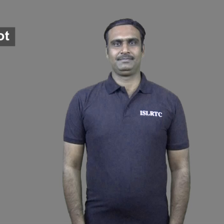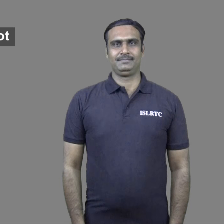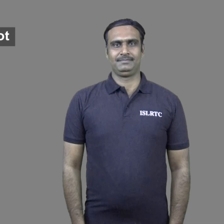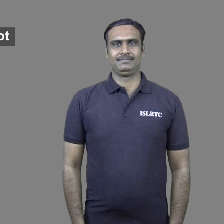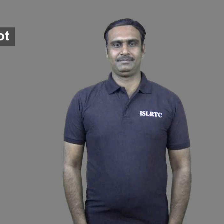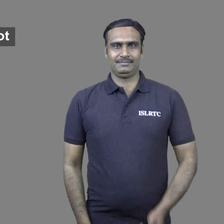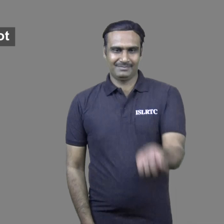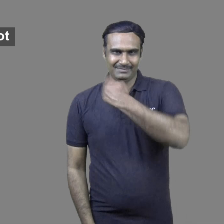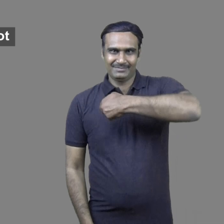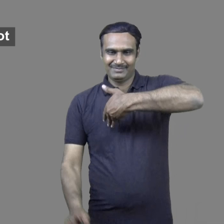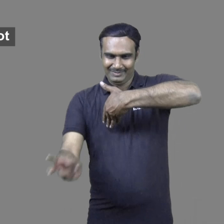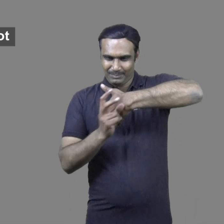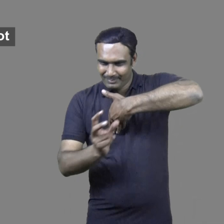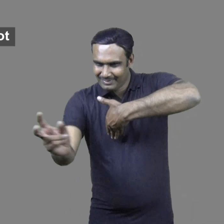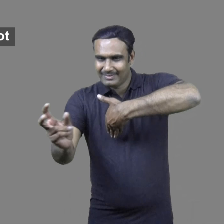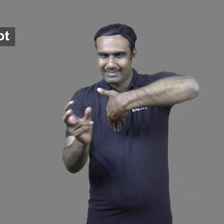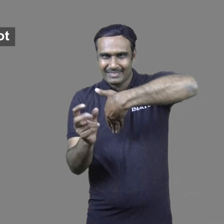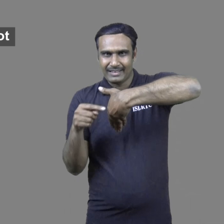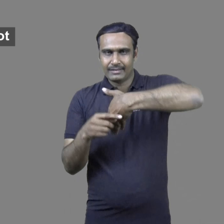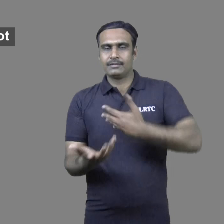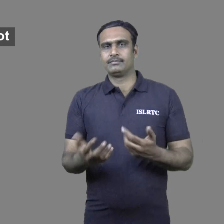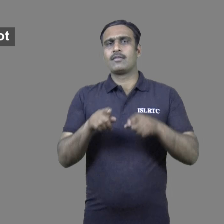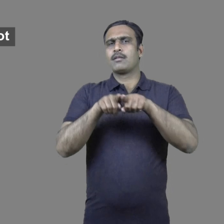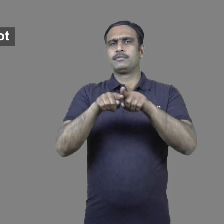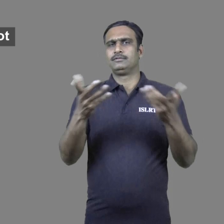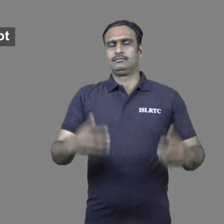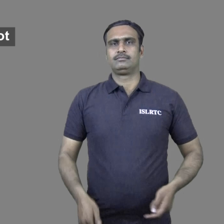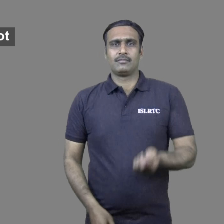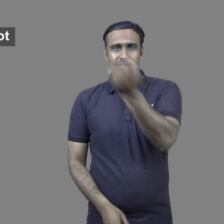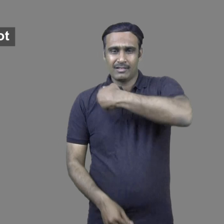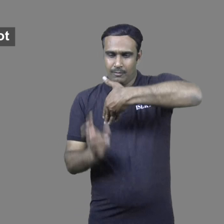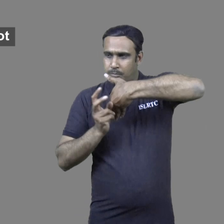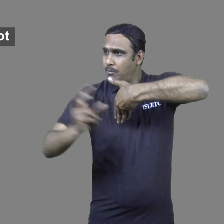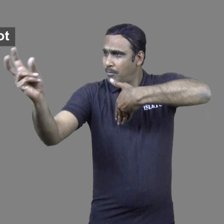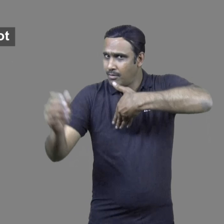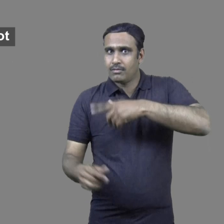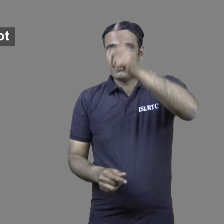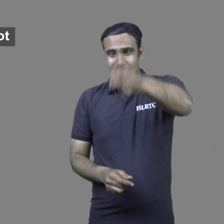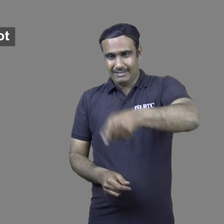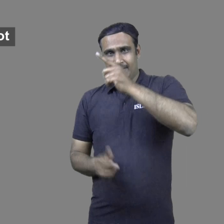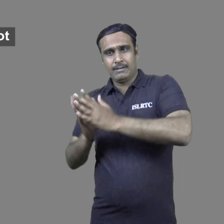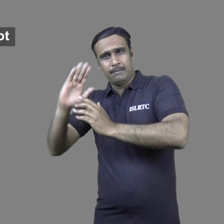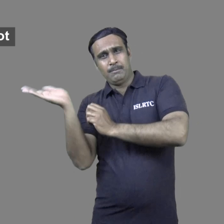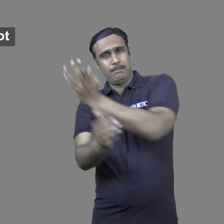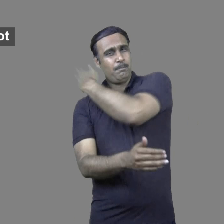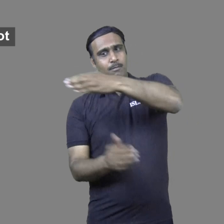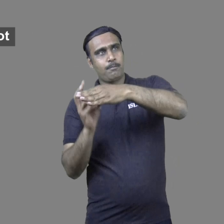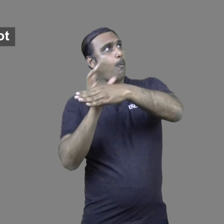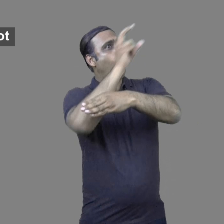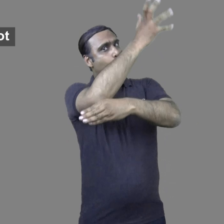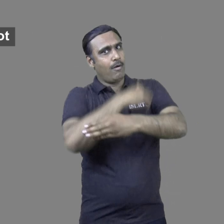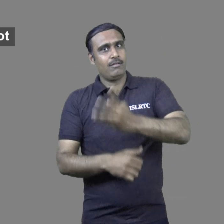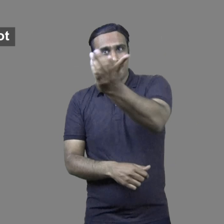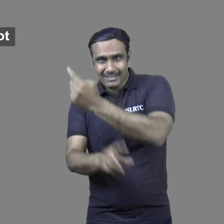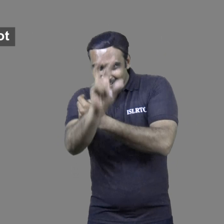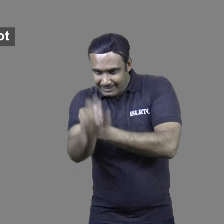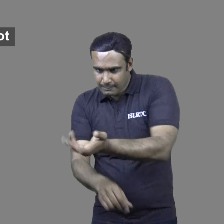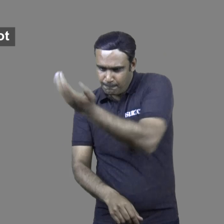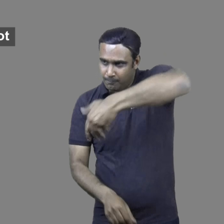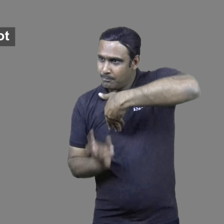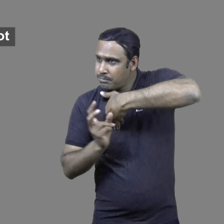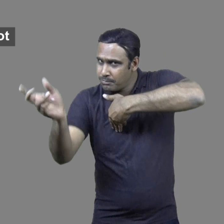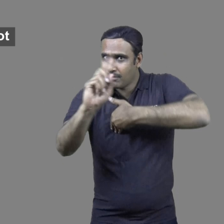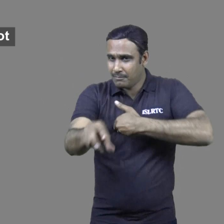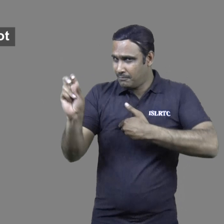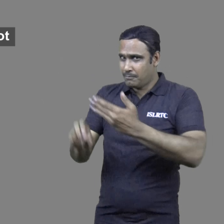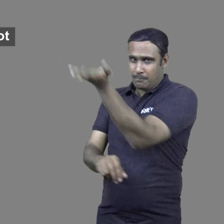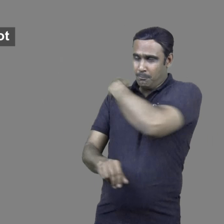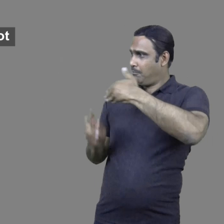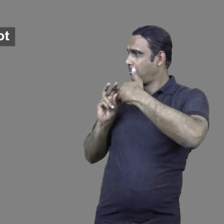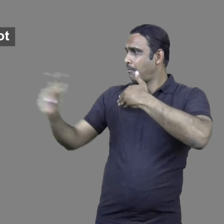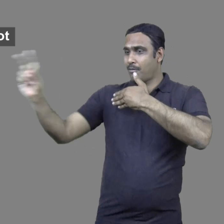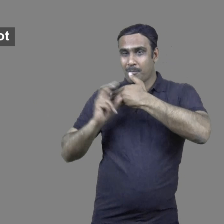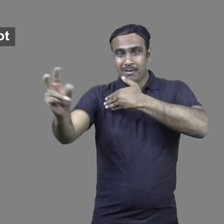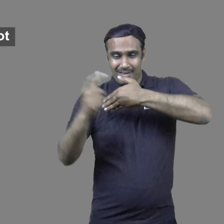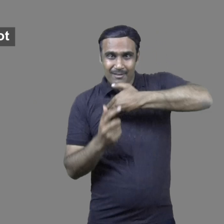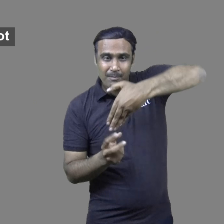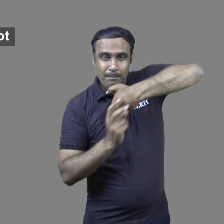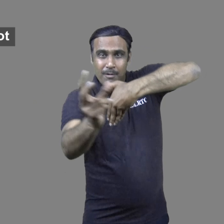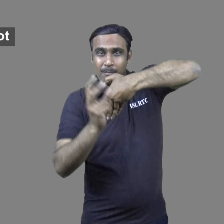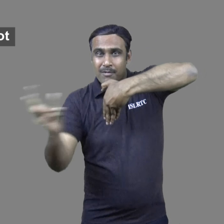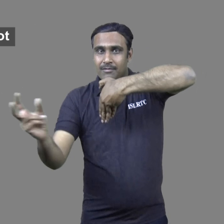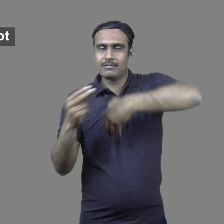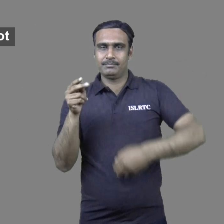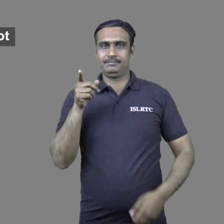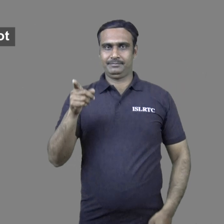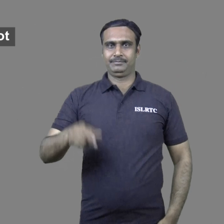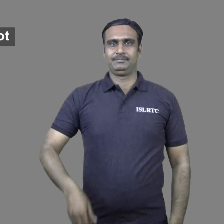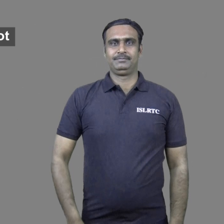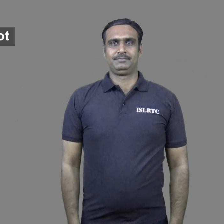Shot